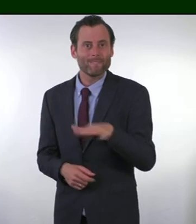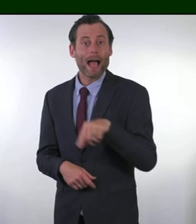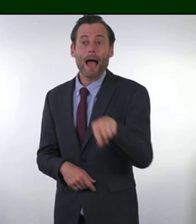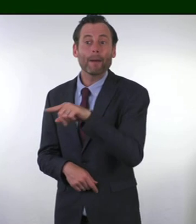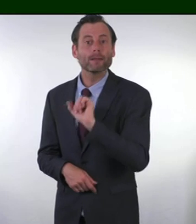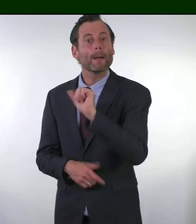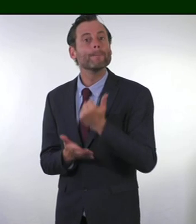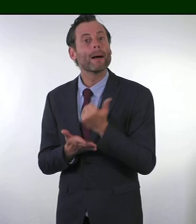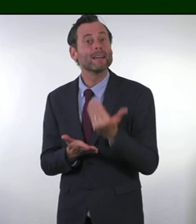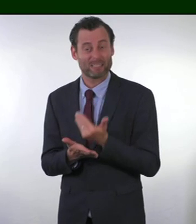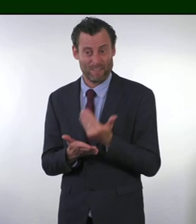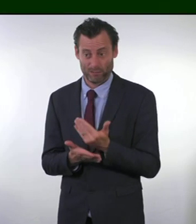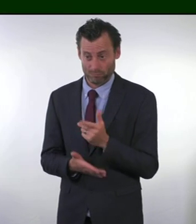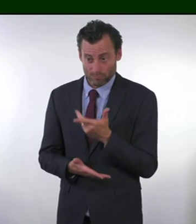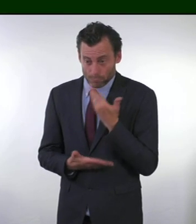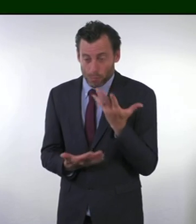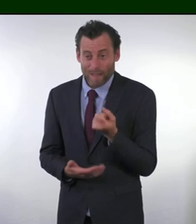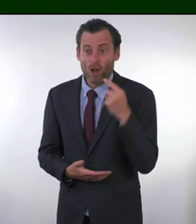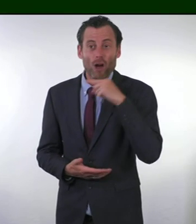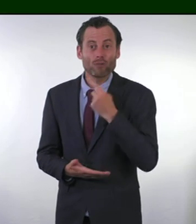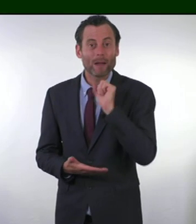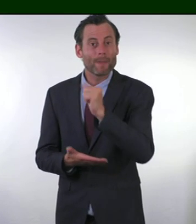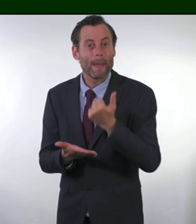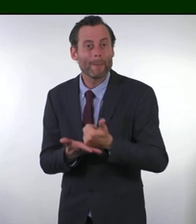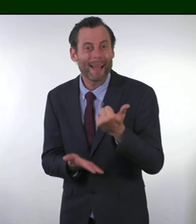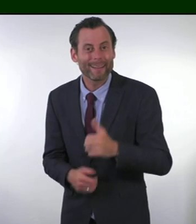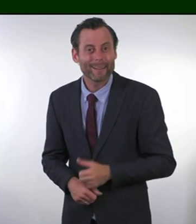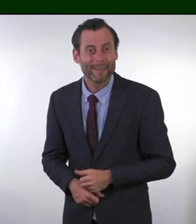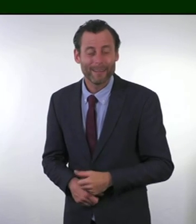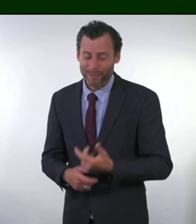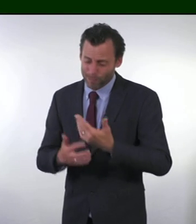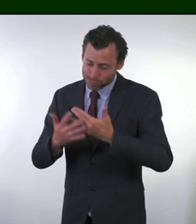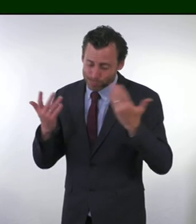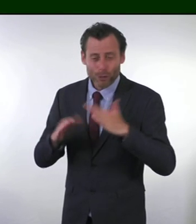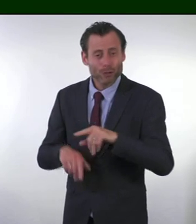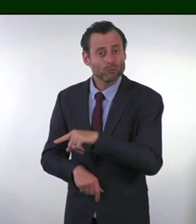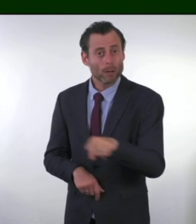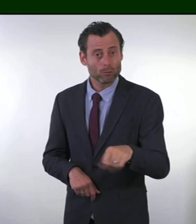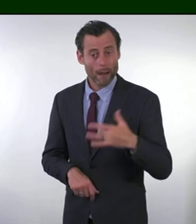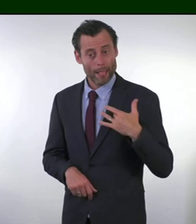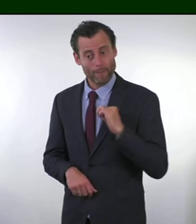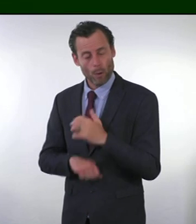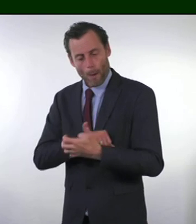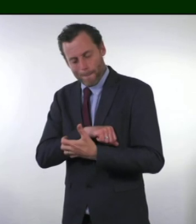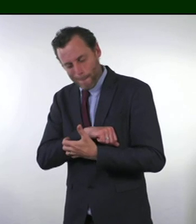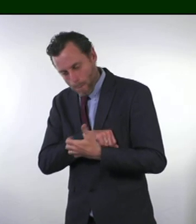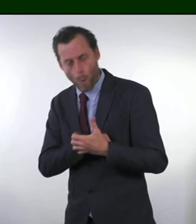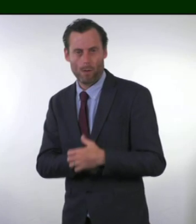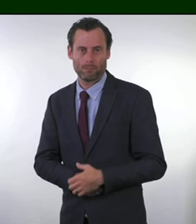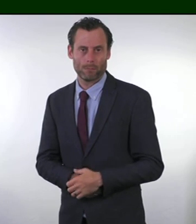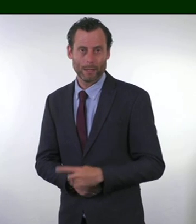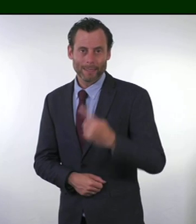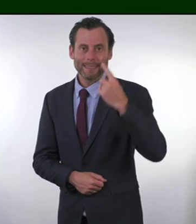In a typical classroom of 30, nine children are growing up in poverty, and our economy is the most regionally unequal in Europe.